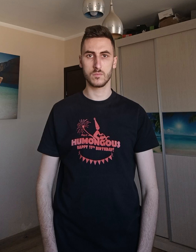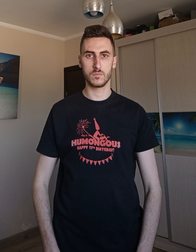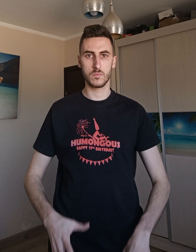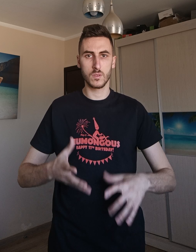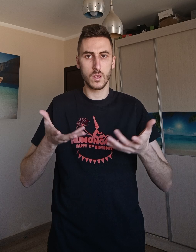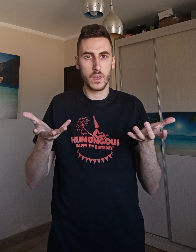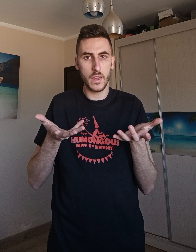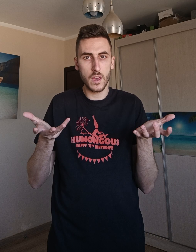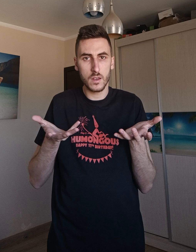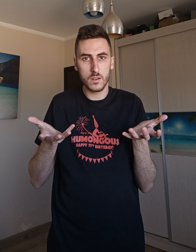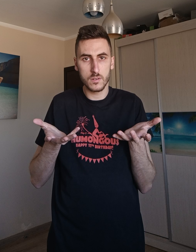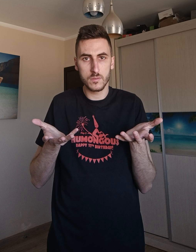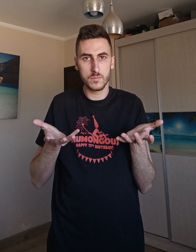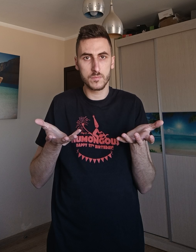איך